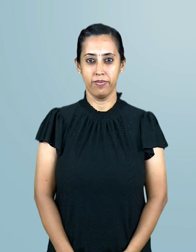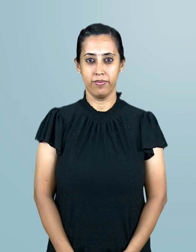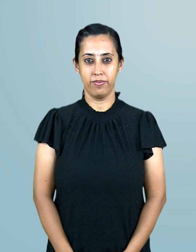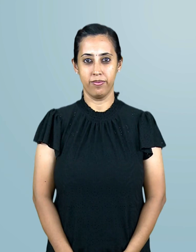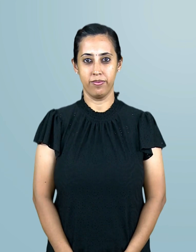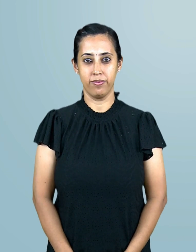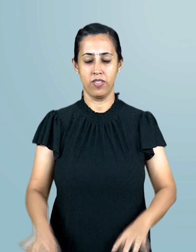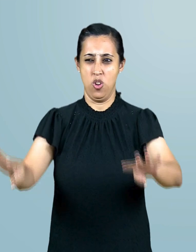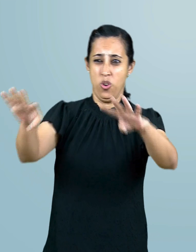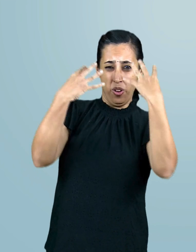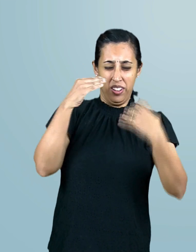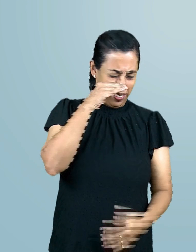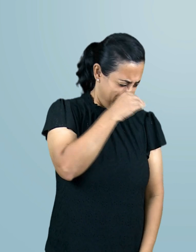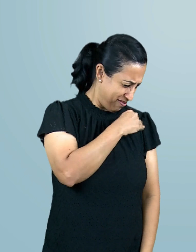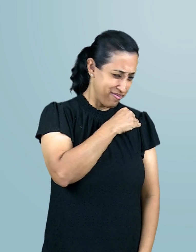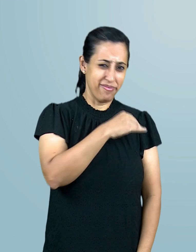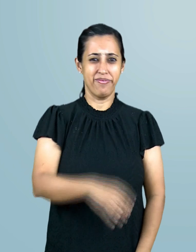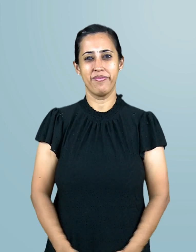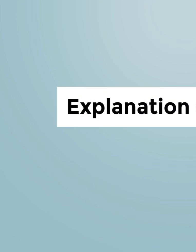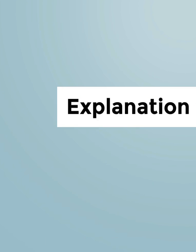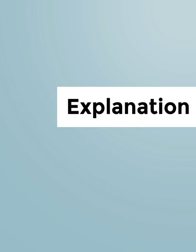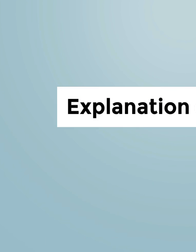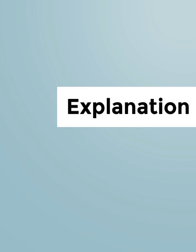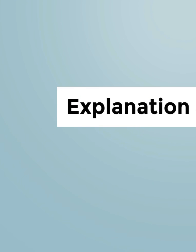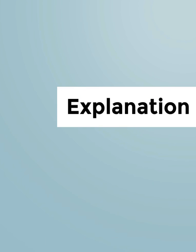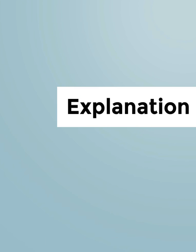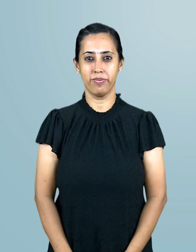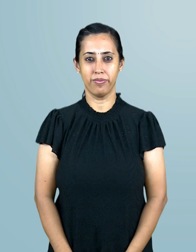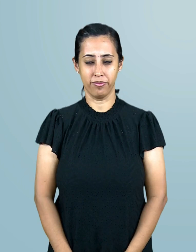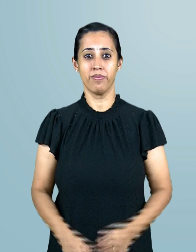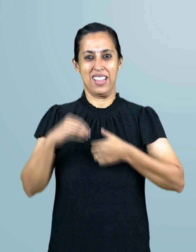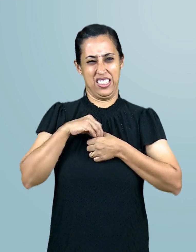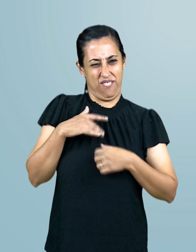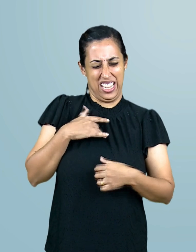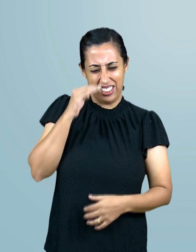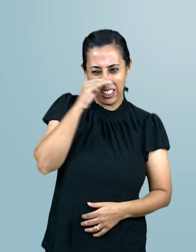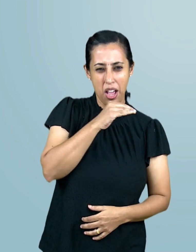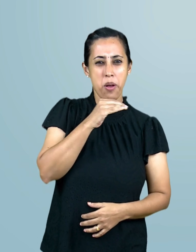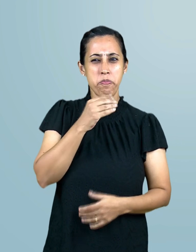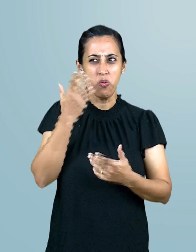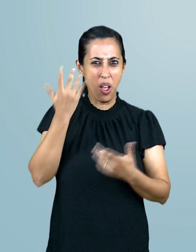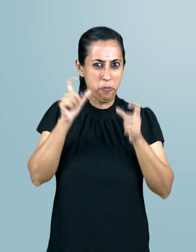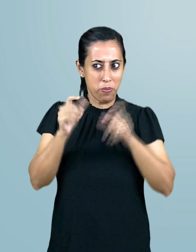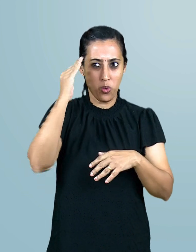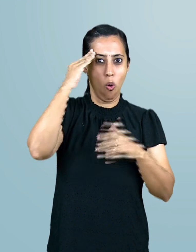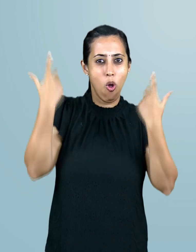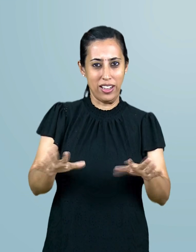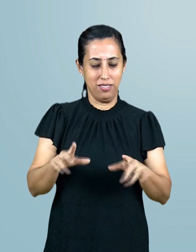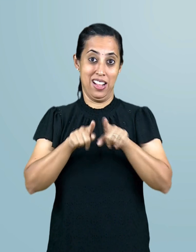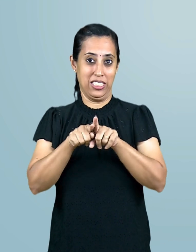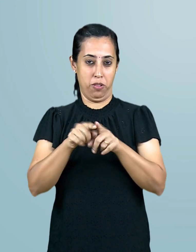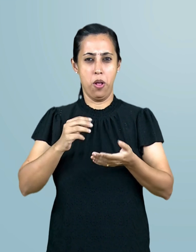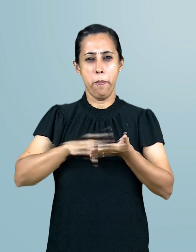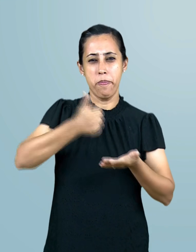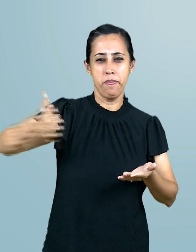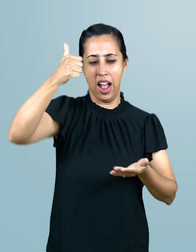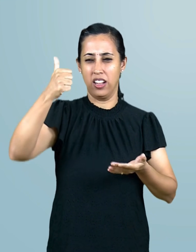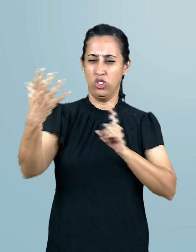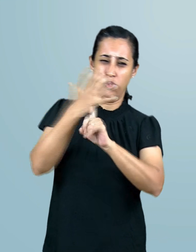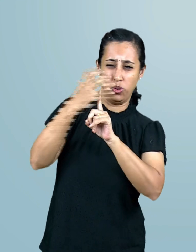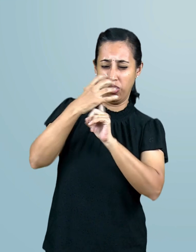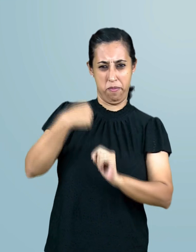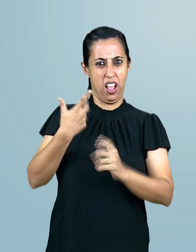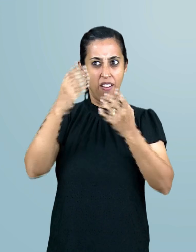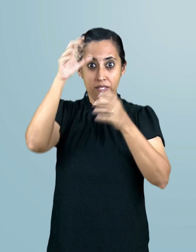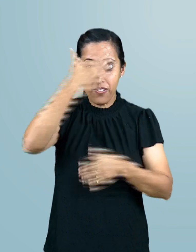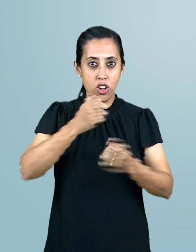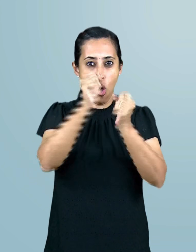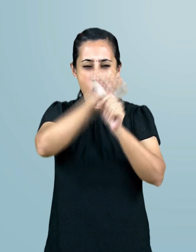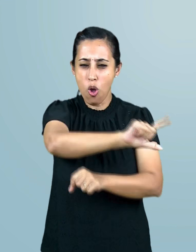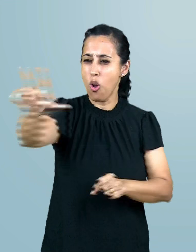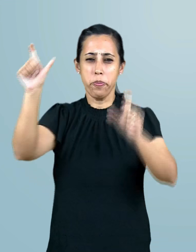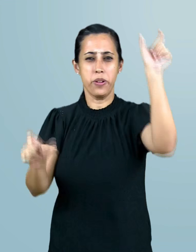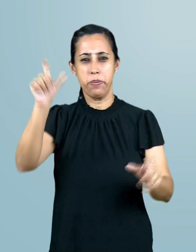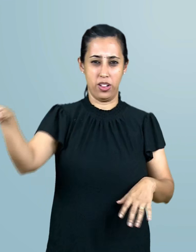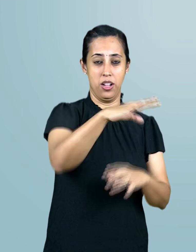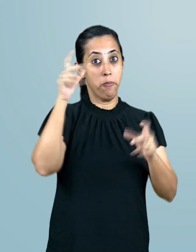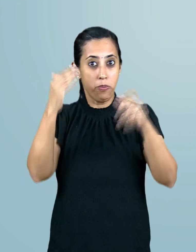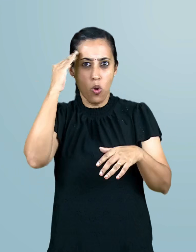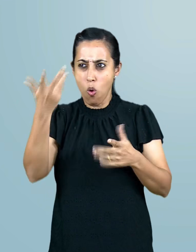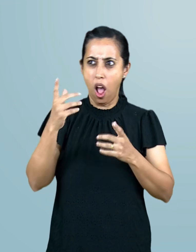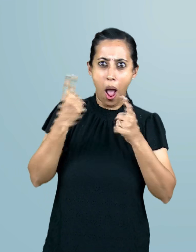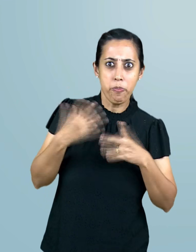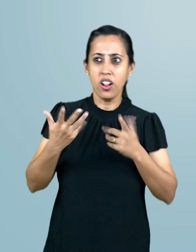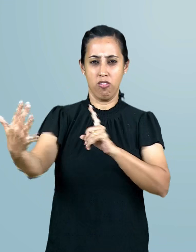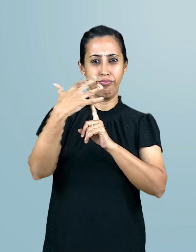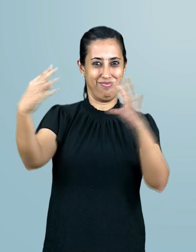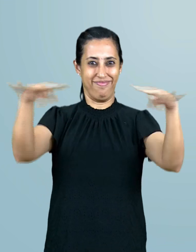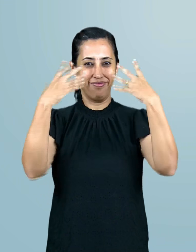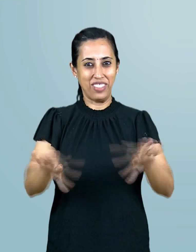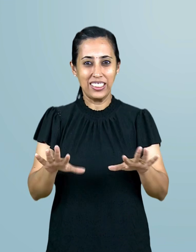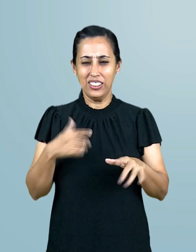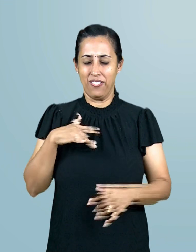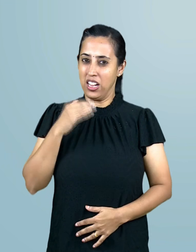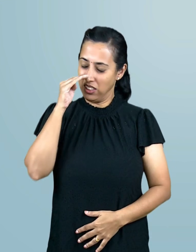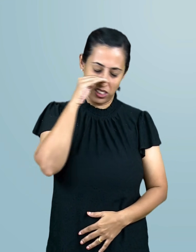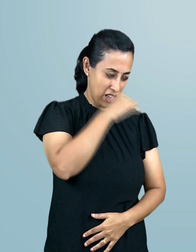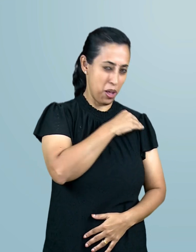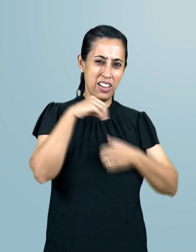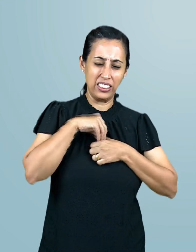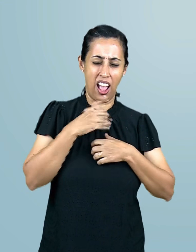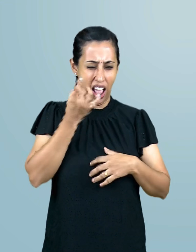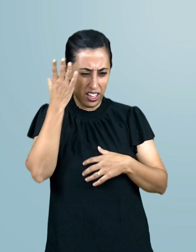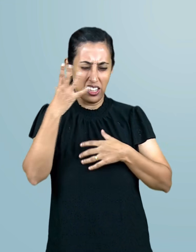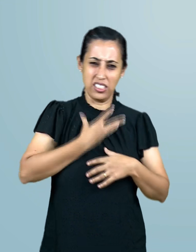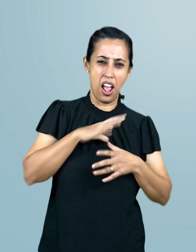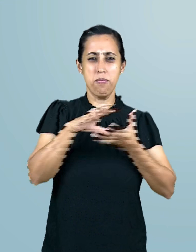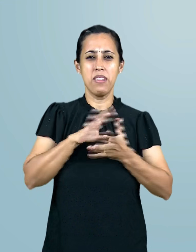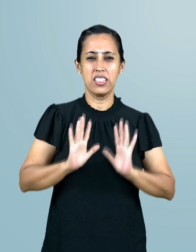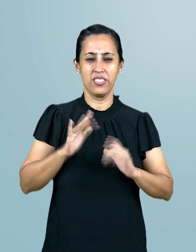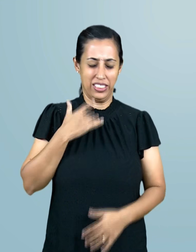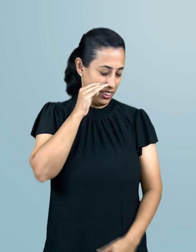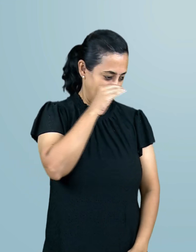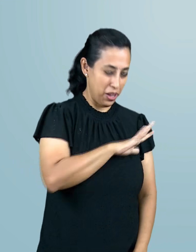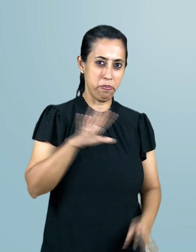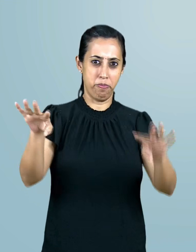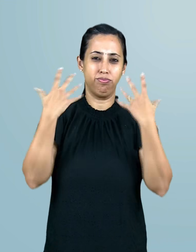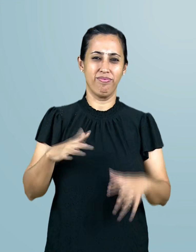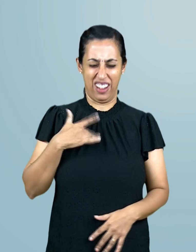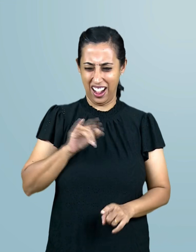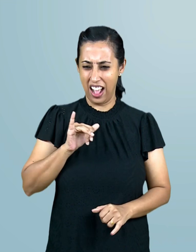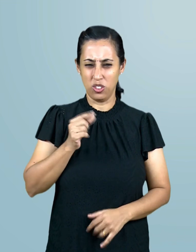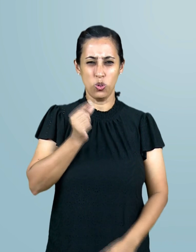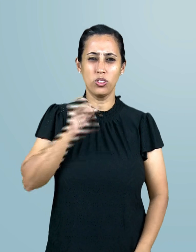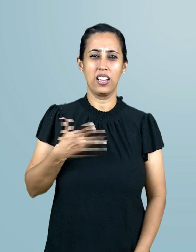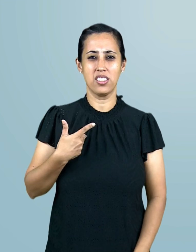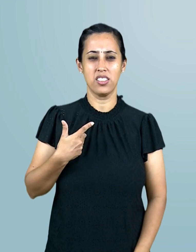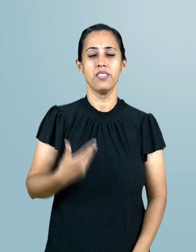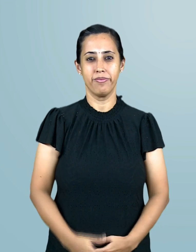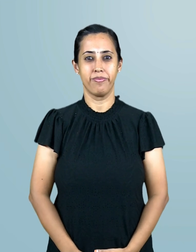Humiliated